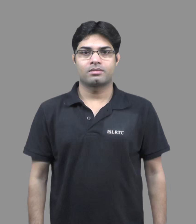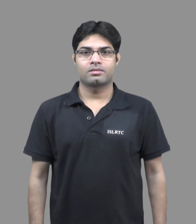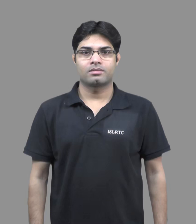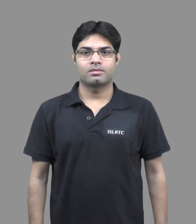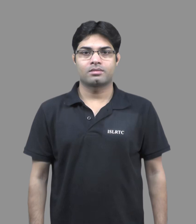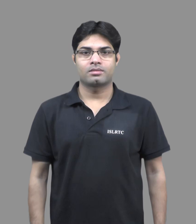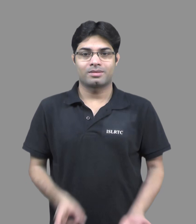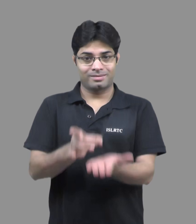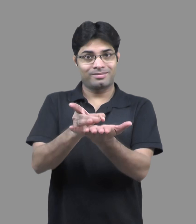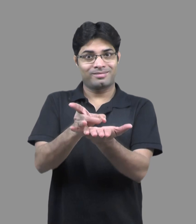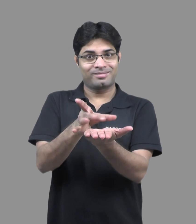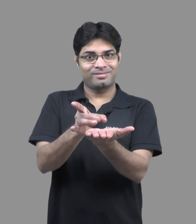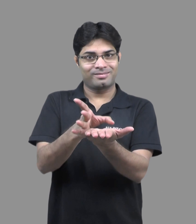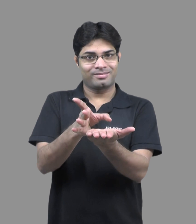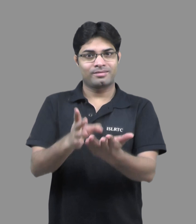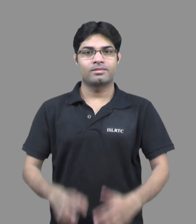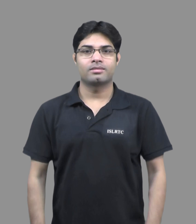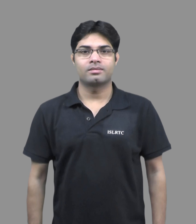Carrom